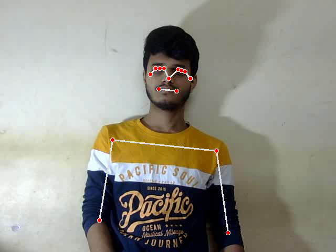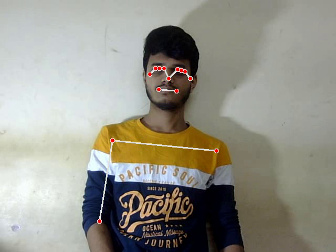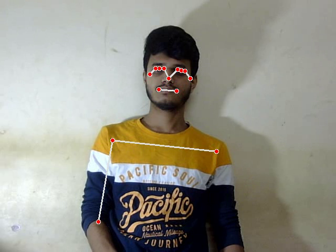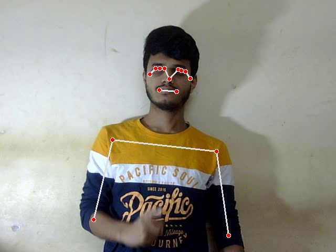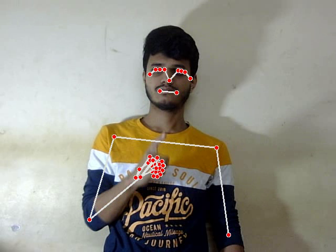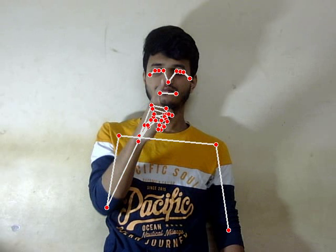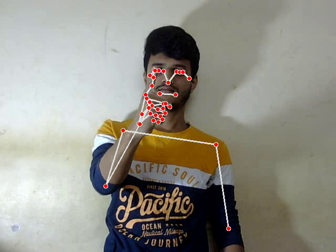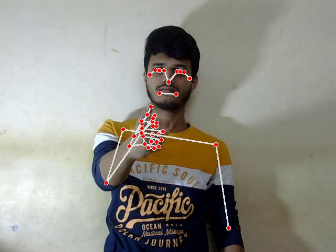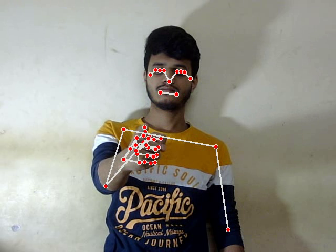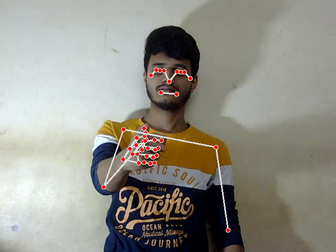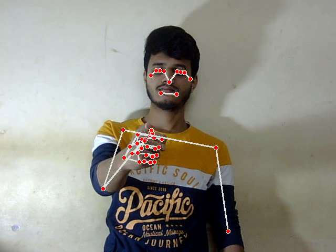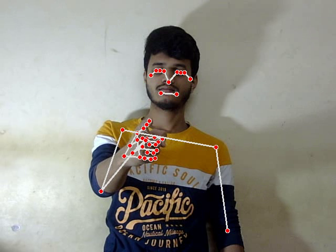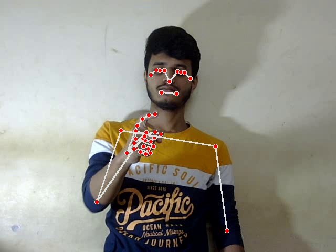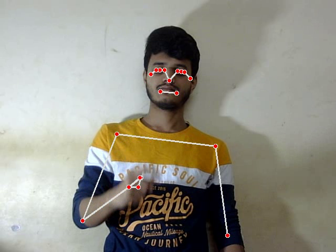you